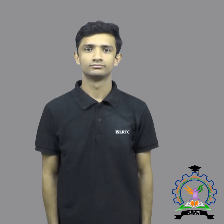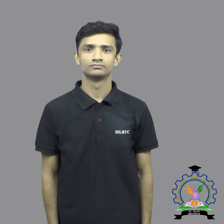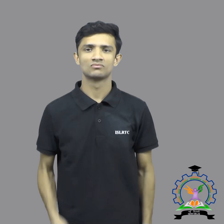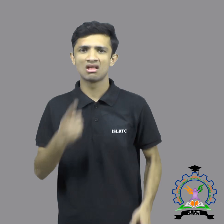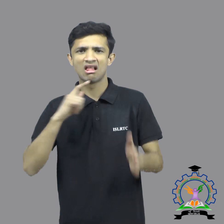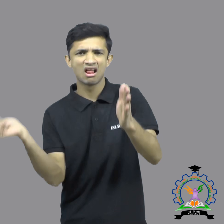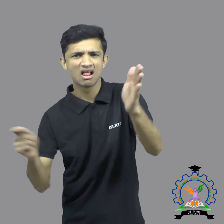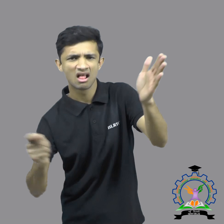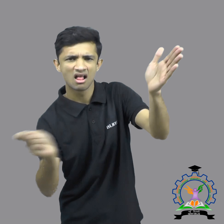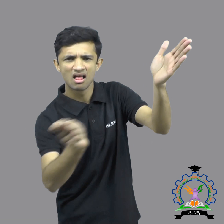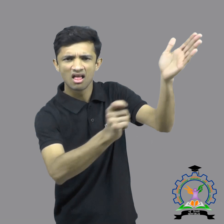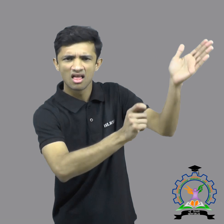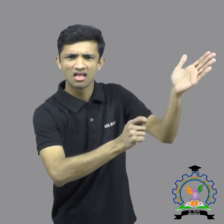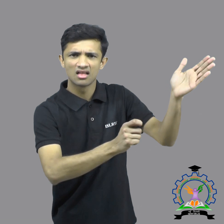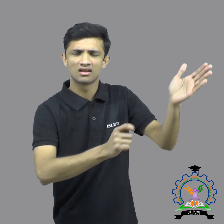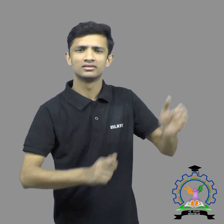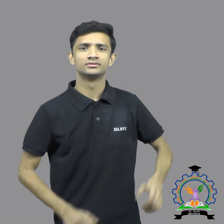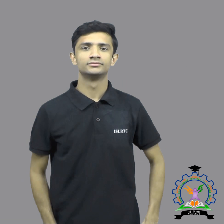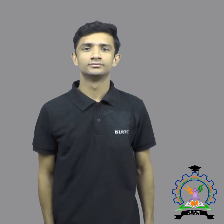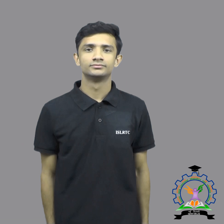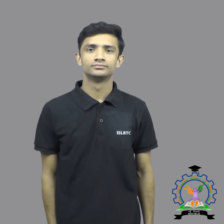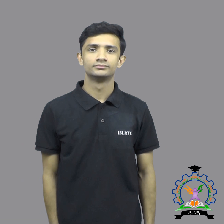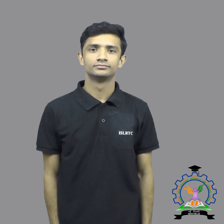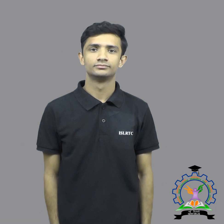Spread Gossip Spread Rumours